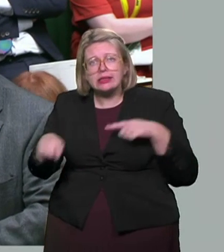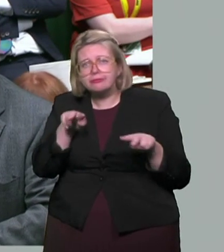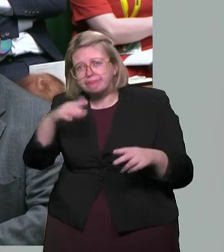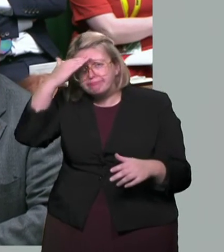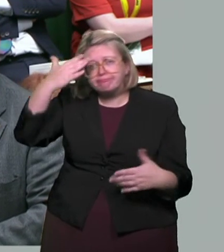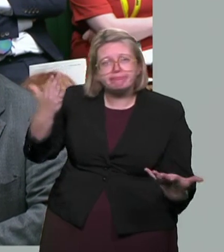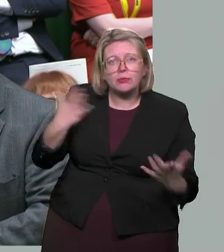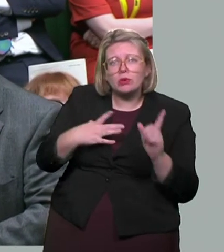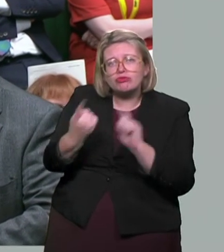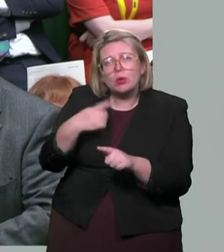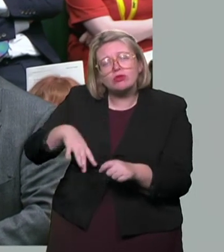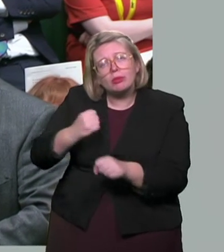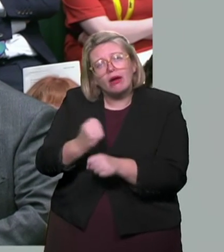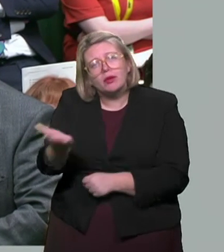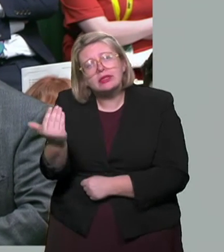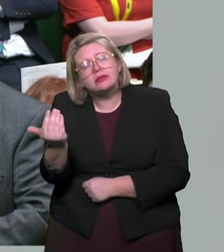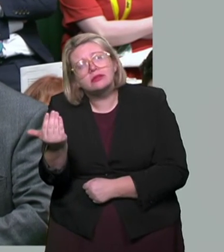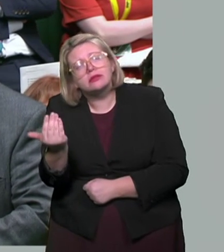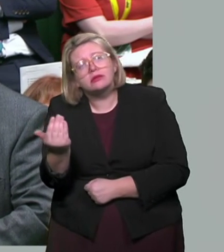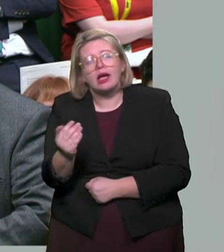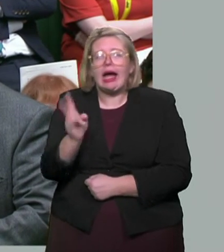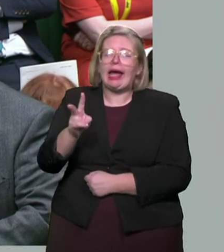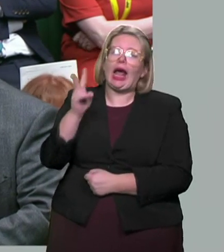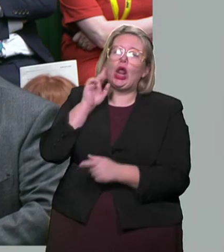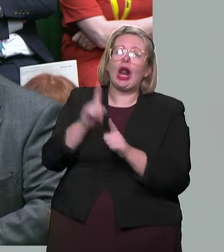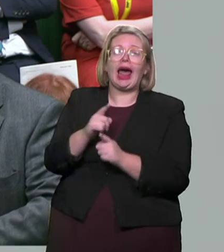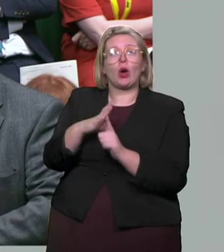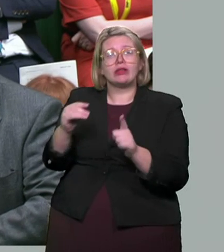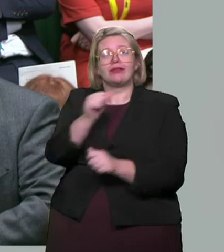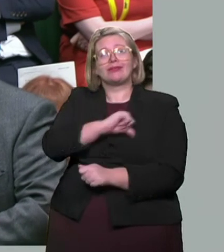All they see is yet another Tory broken promise.